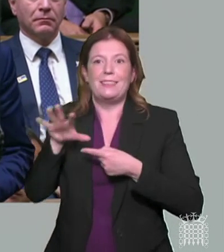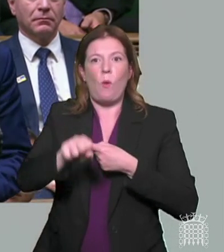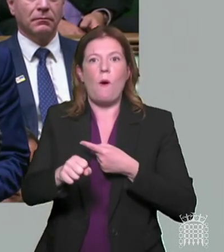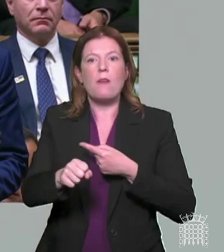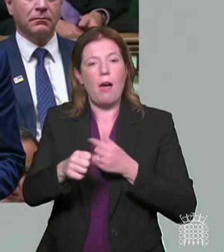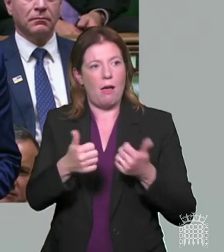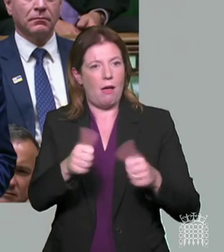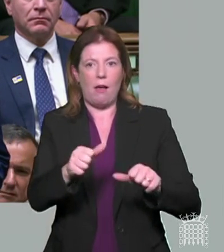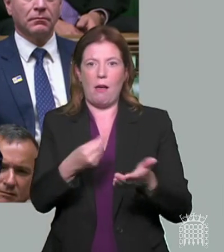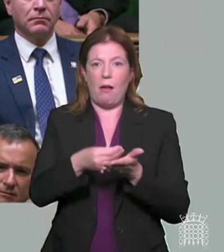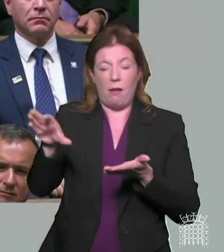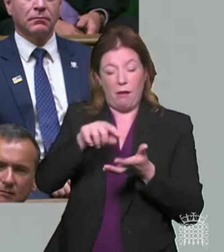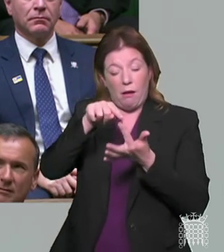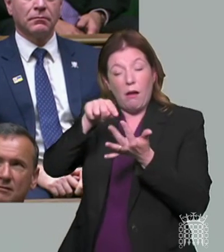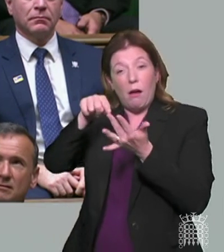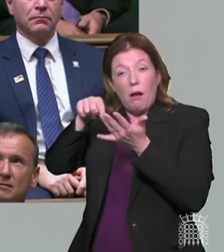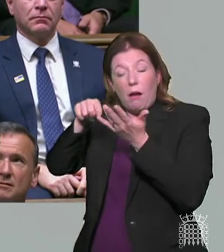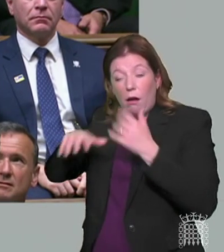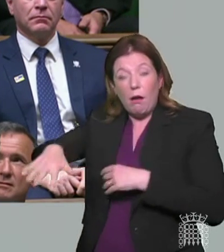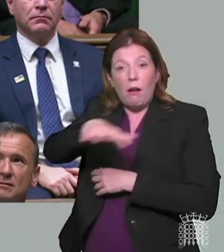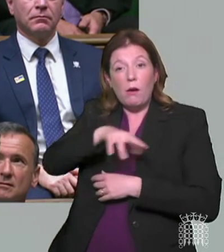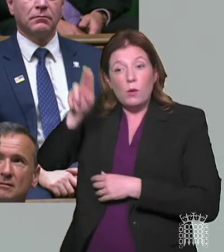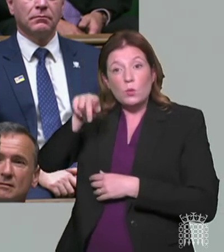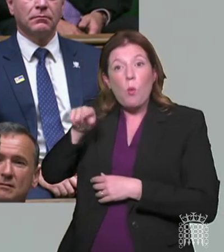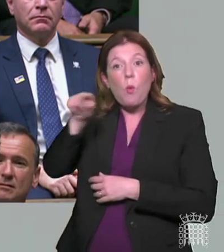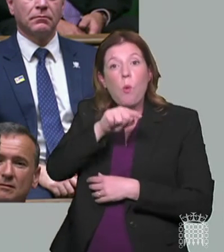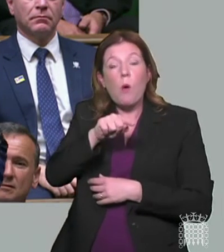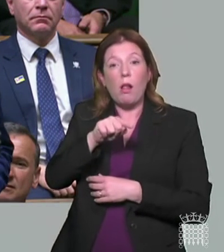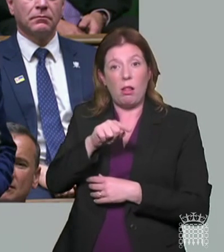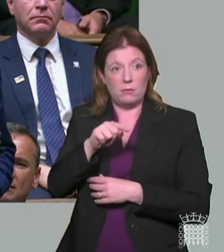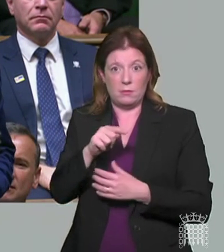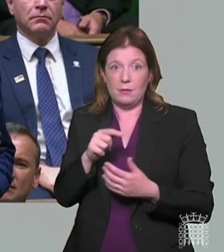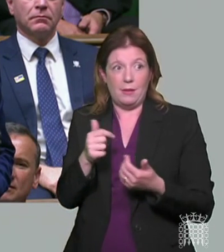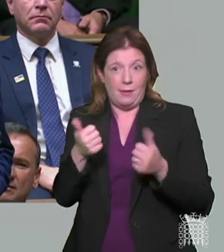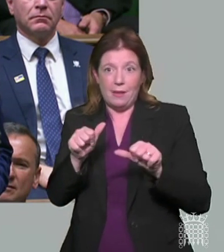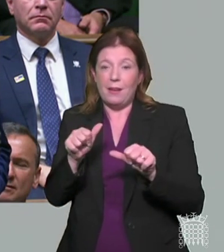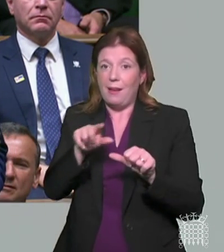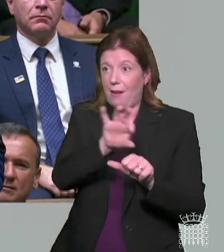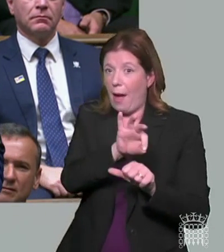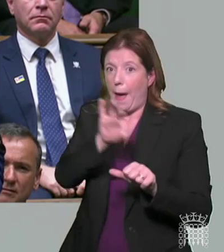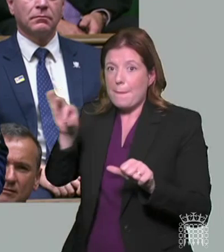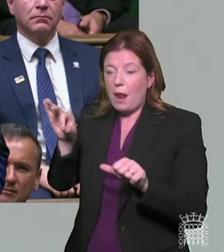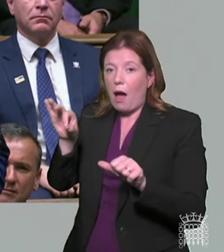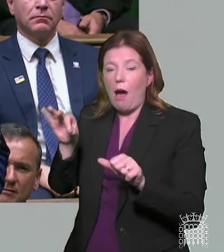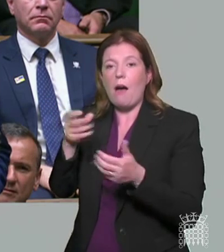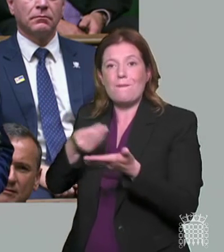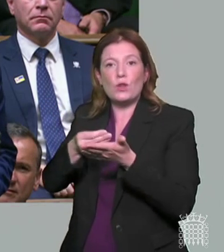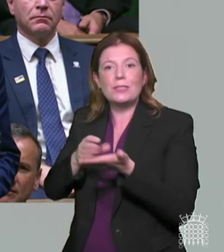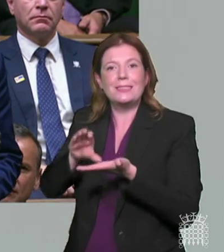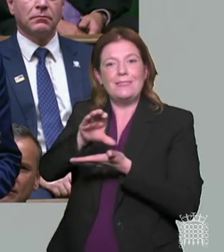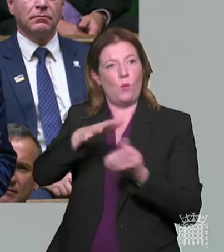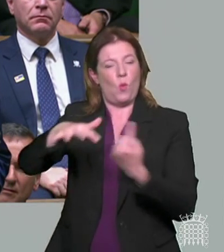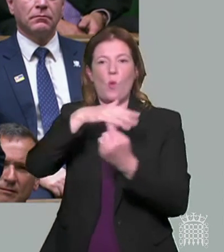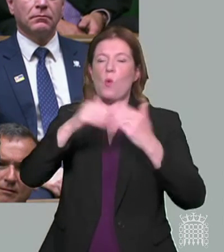Villa Real School, Leadgate Primary School and Consett Junior School in North West Durham are also going to be applying for the condition improvement fund.